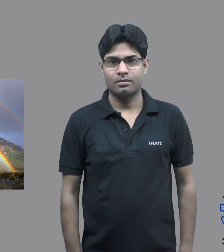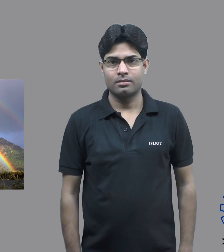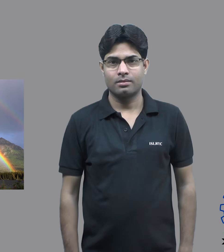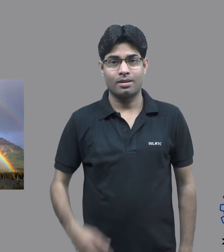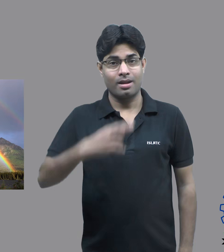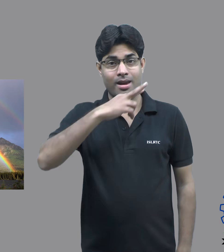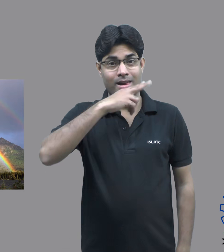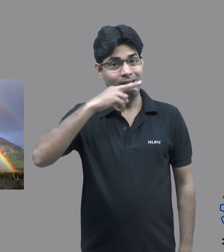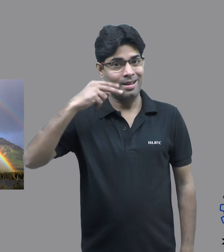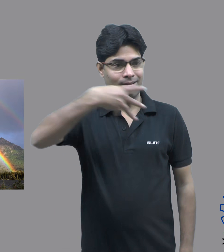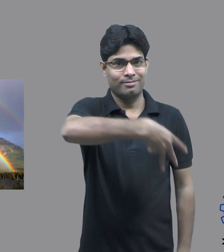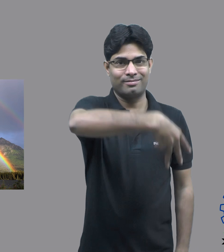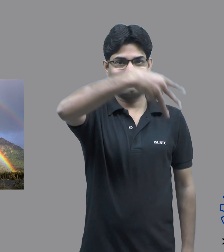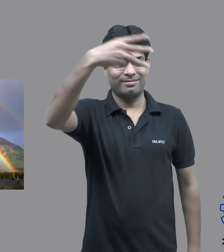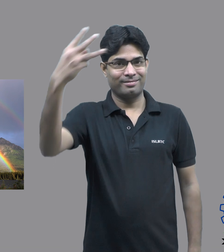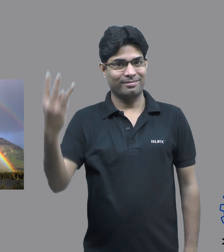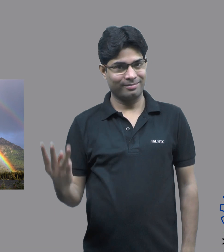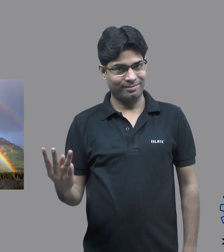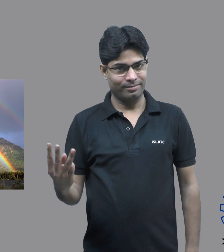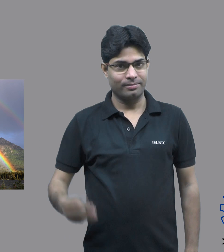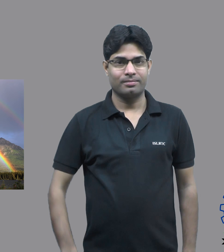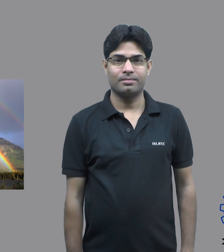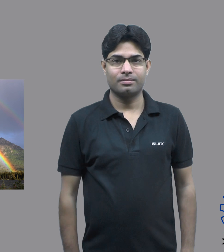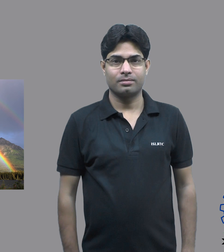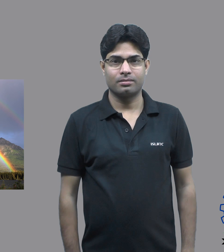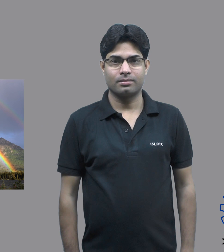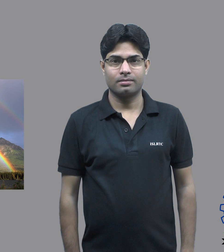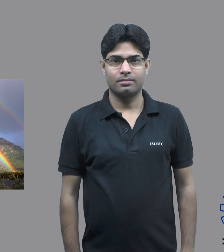Rainbow